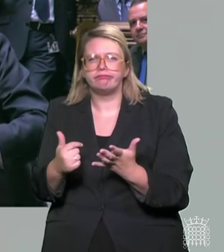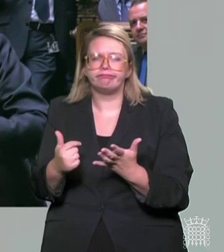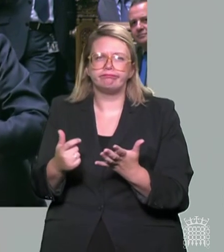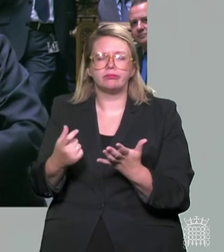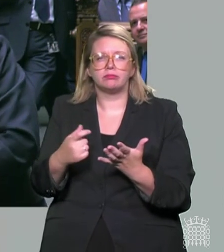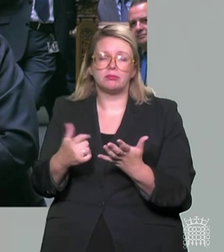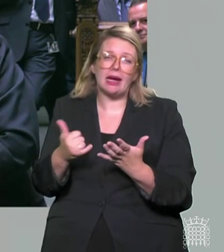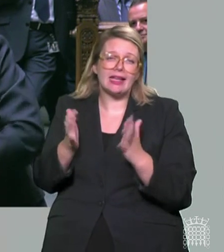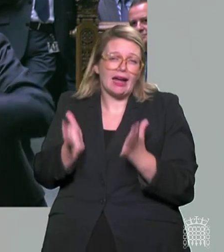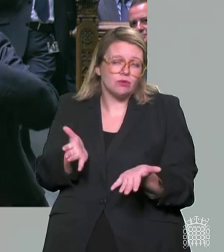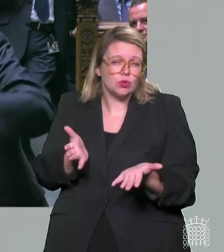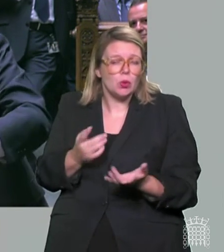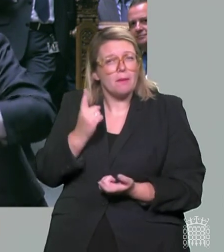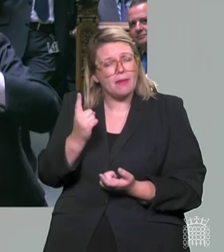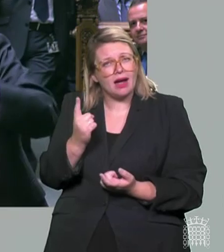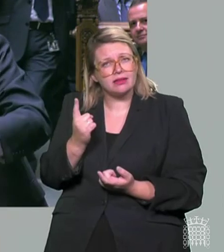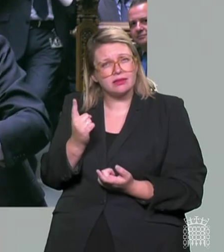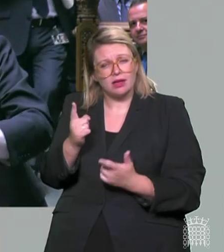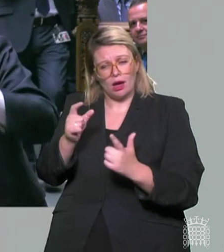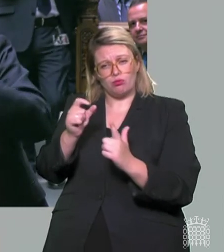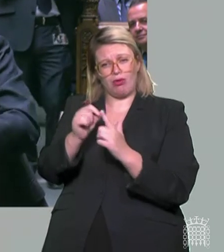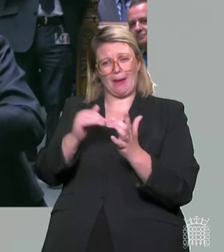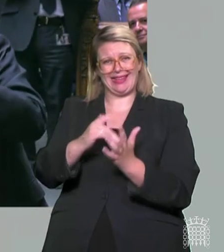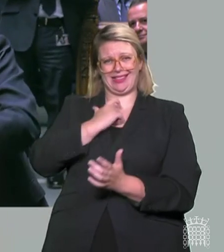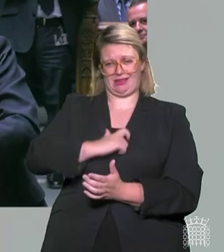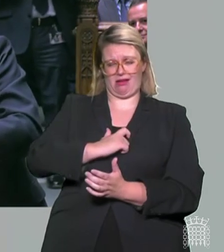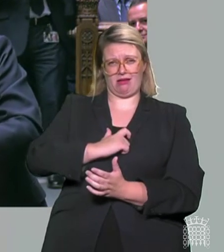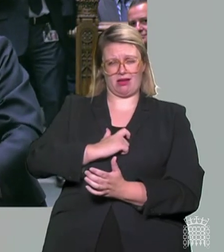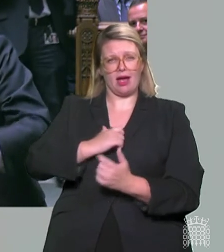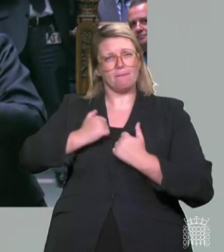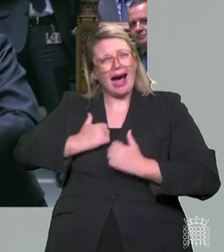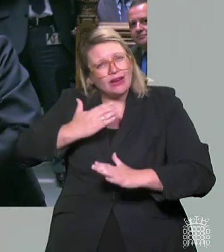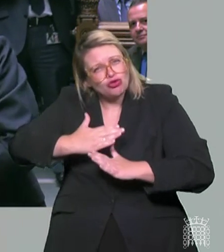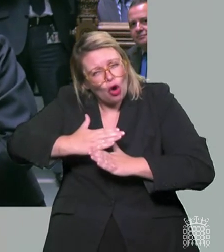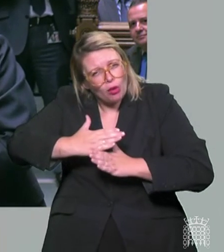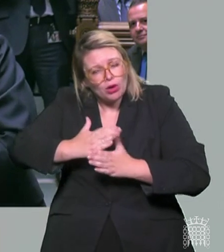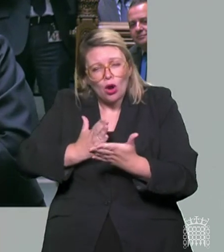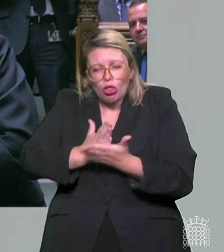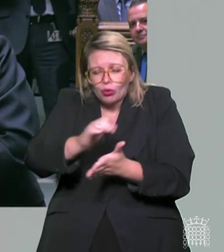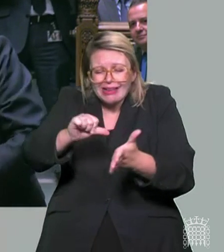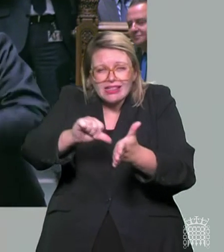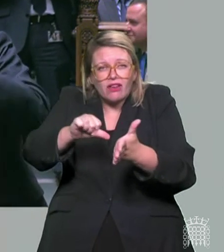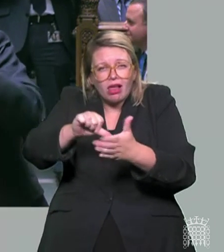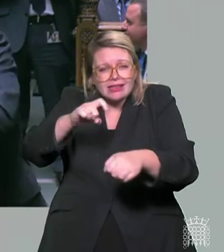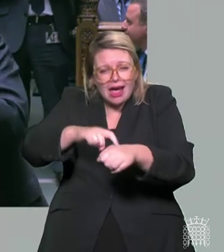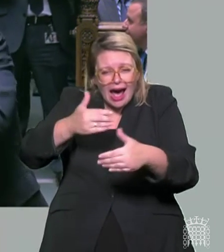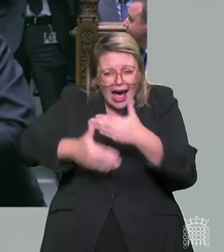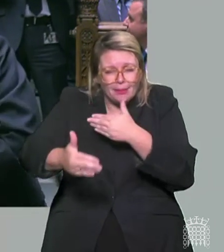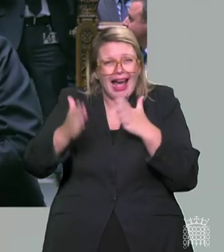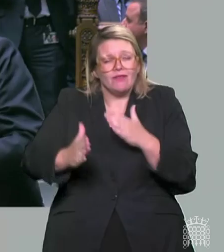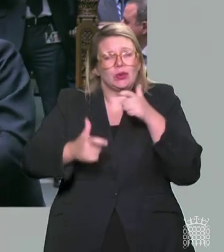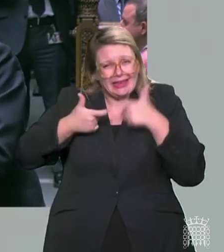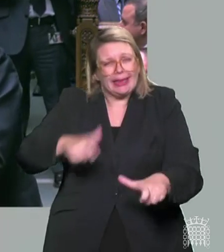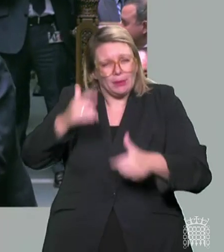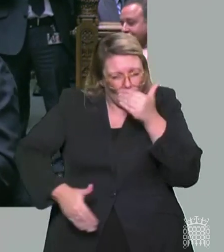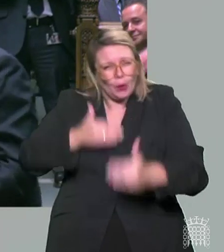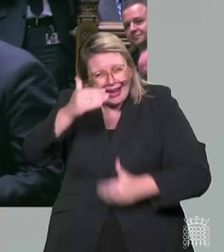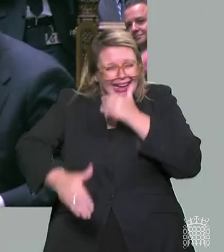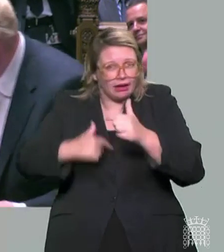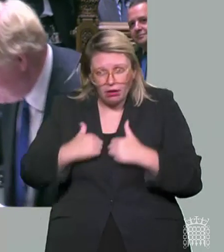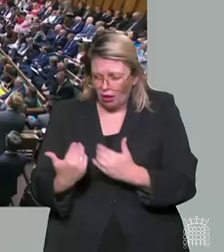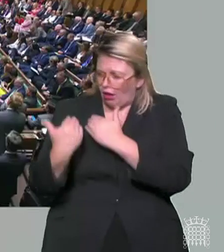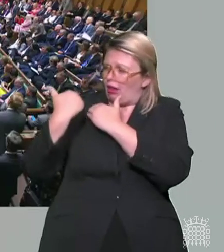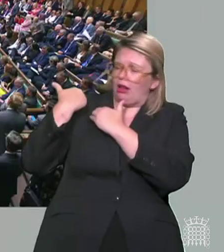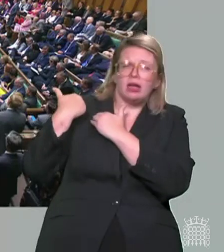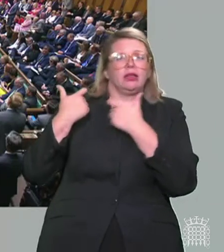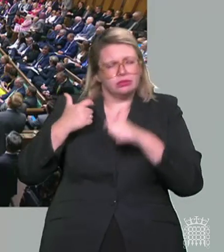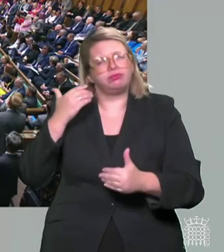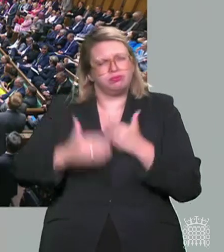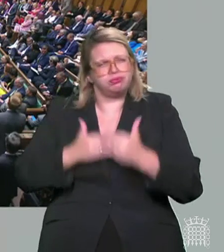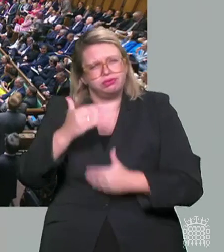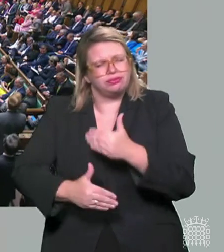But frankly, Mr Speaker, the job of a Prime Minister in difficult circumstances, when he has been handed a colossal mandate, is to keep going, and that is what I am going to do.